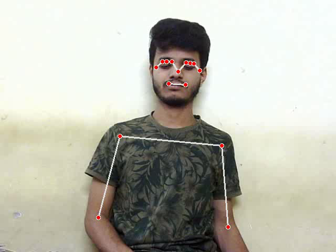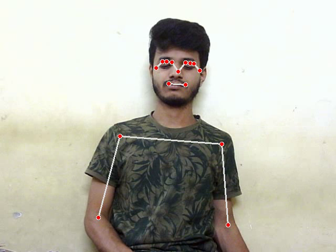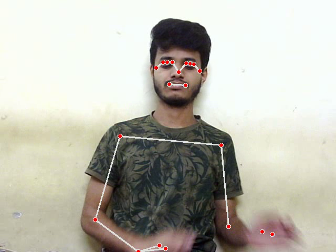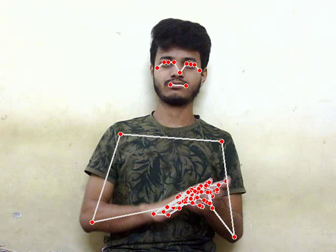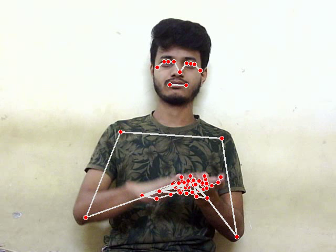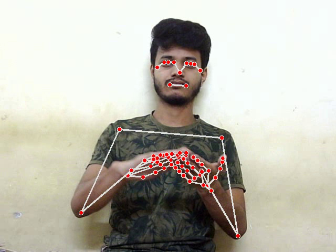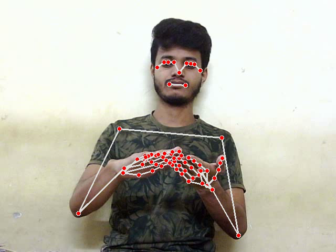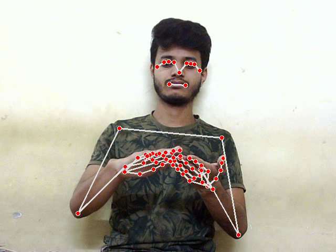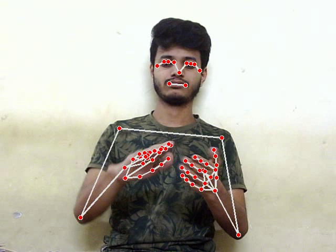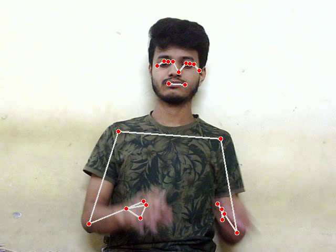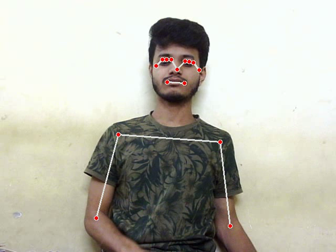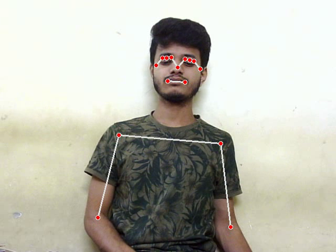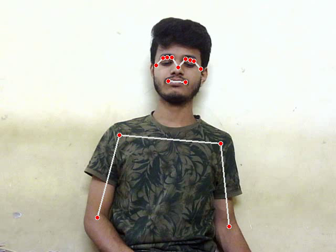nice